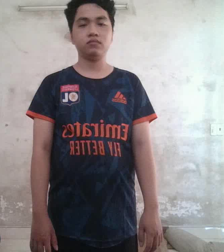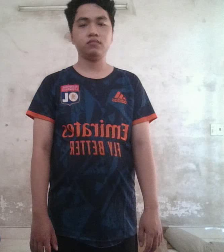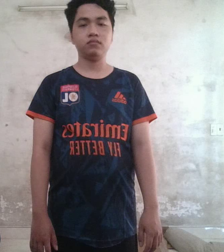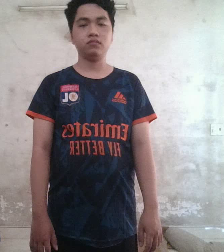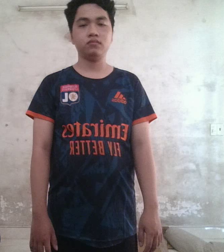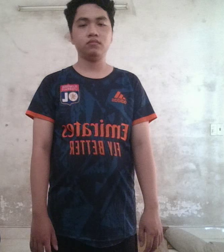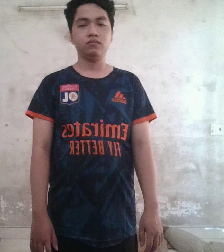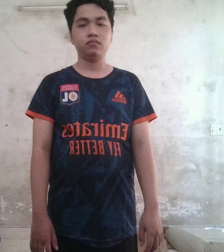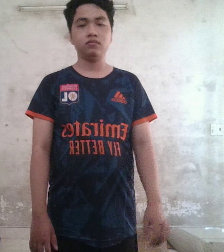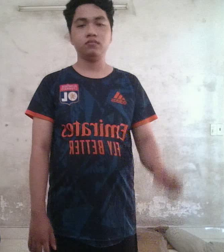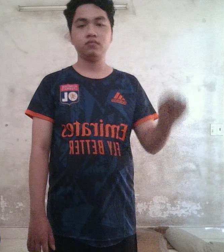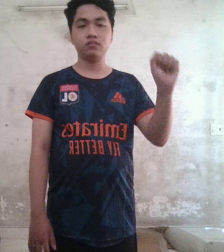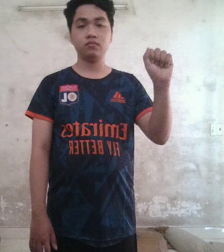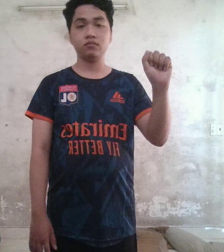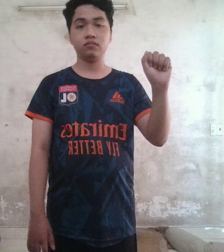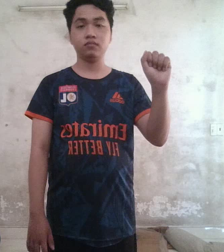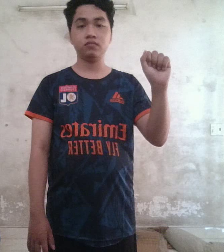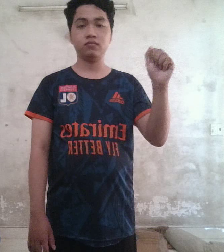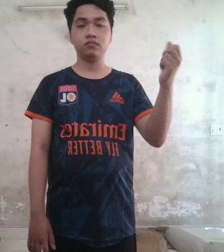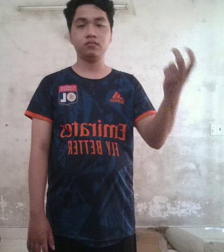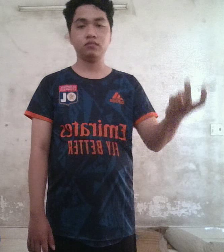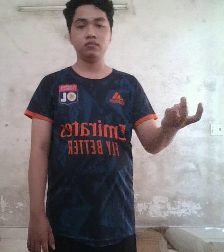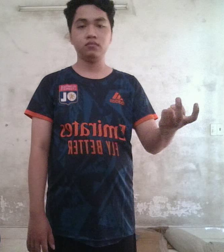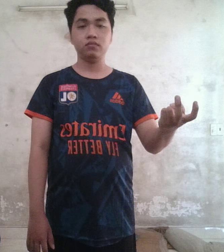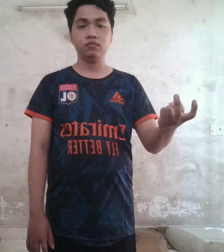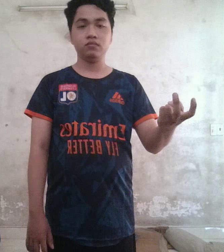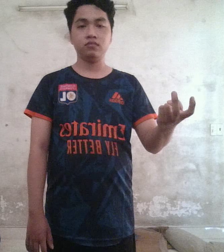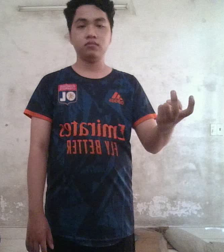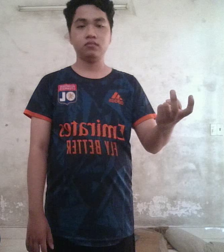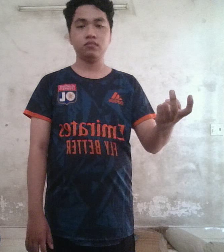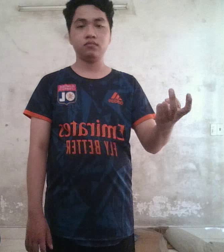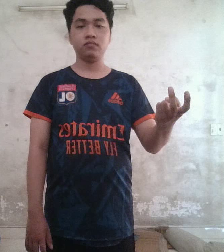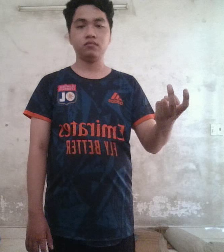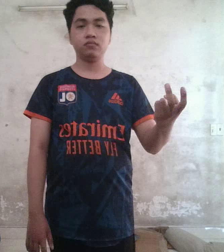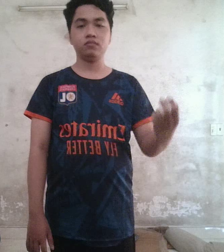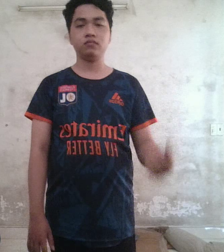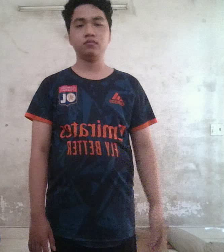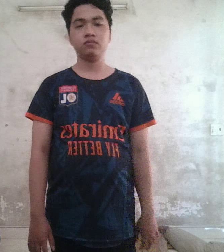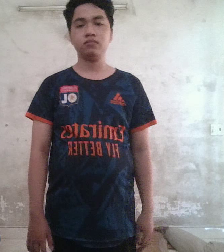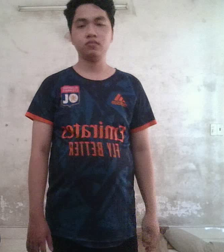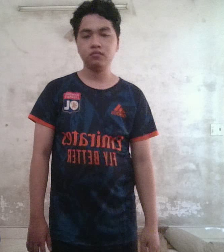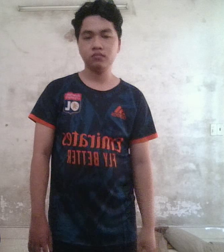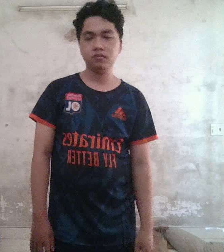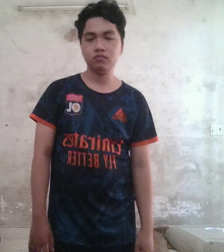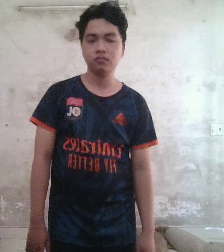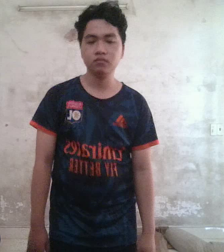ă